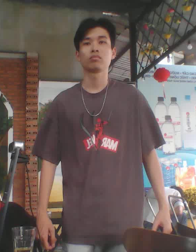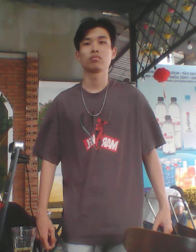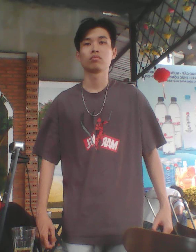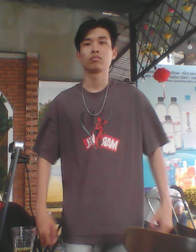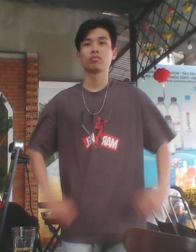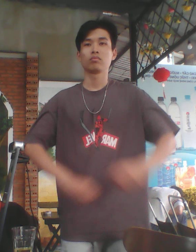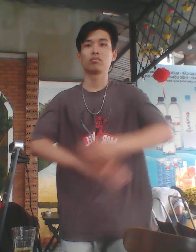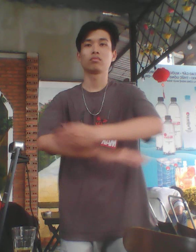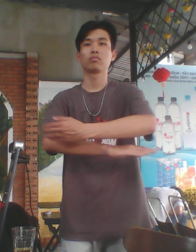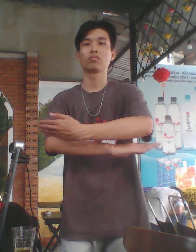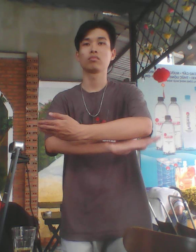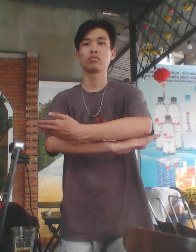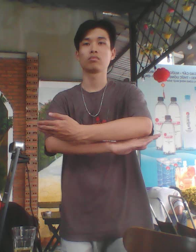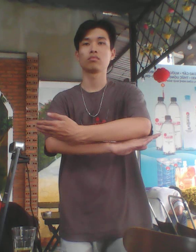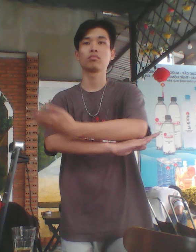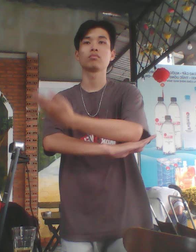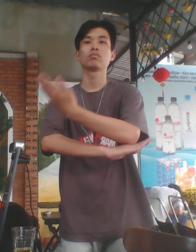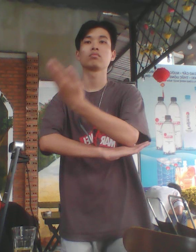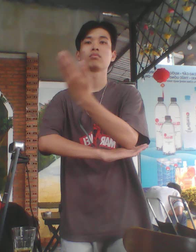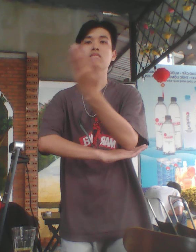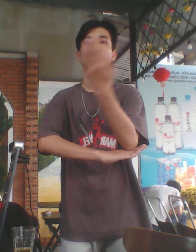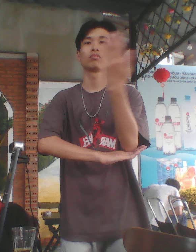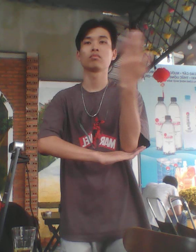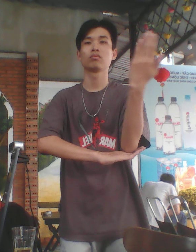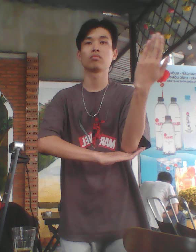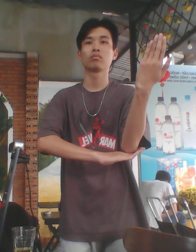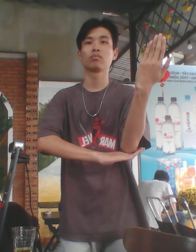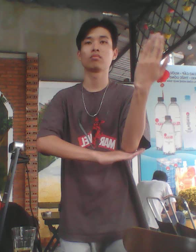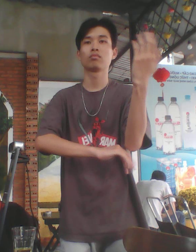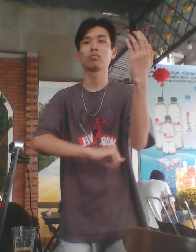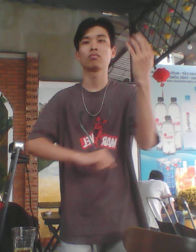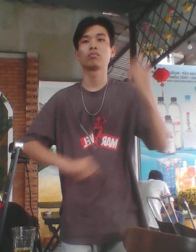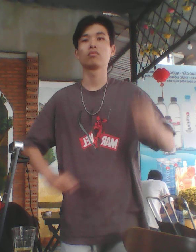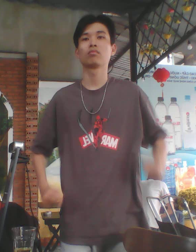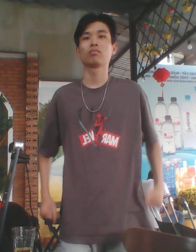buoi sang